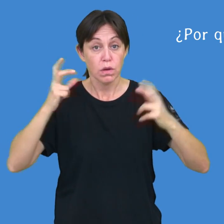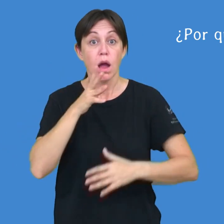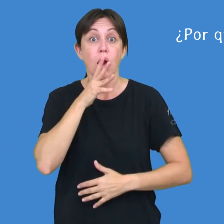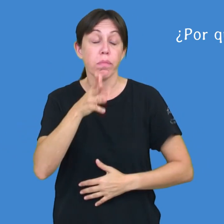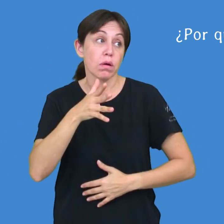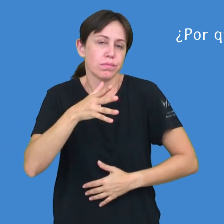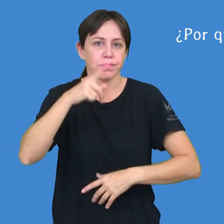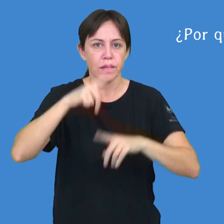motivo